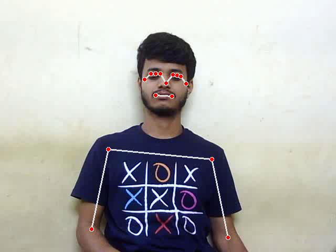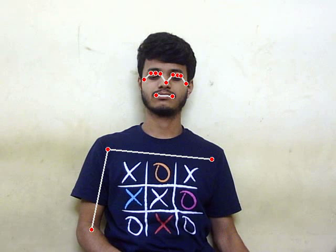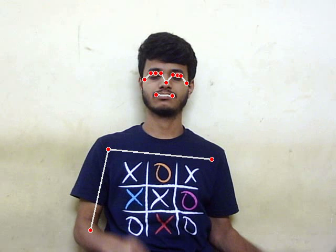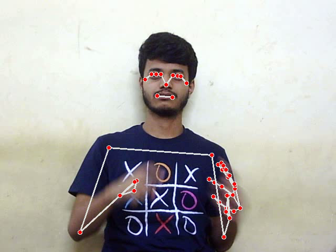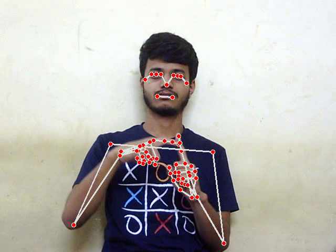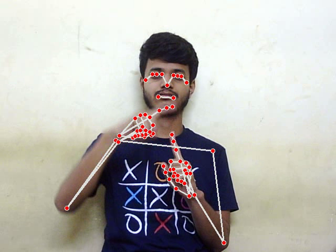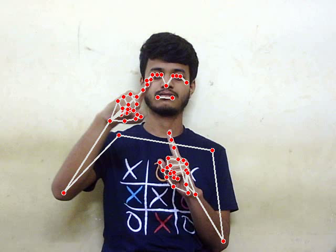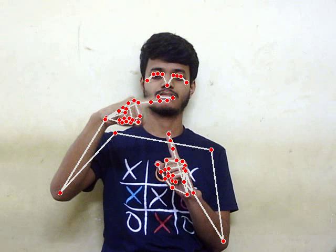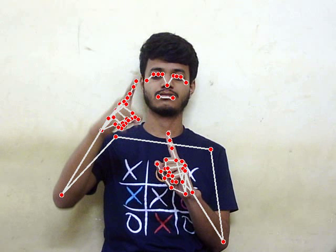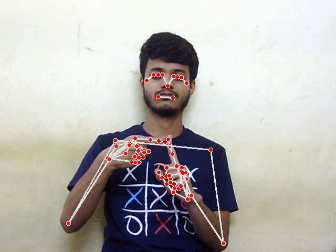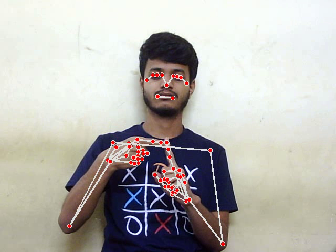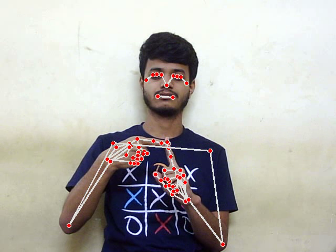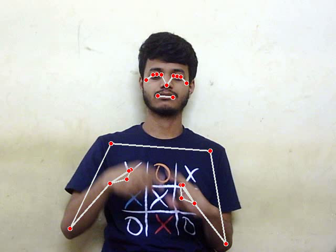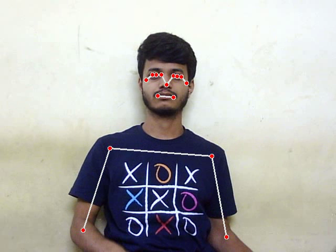when